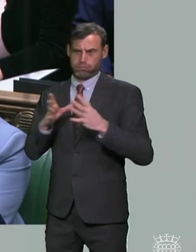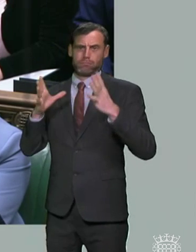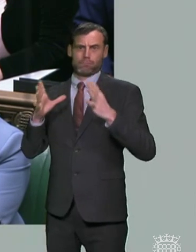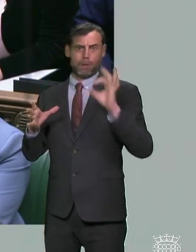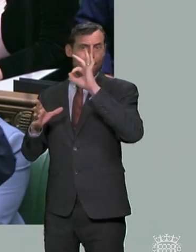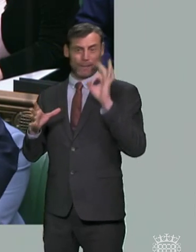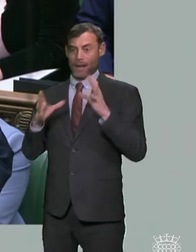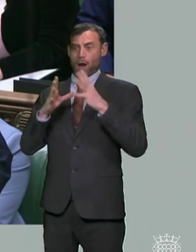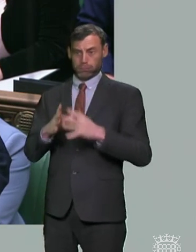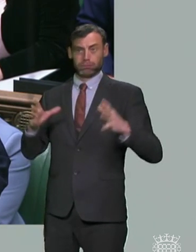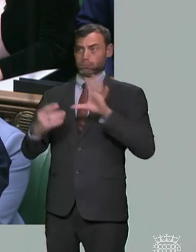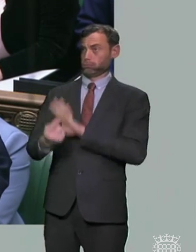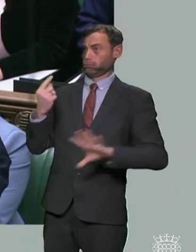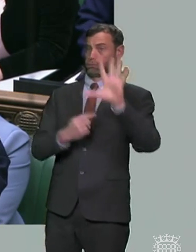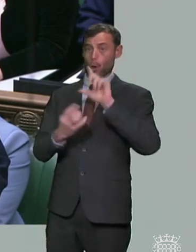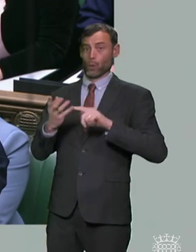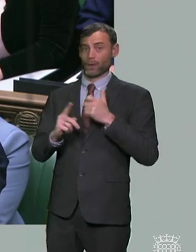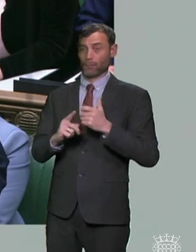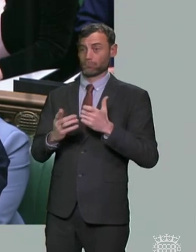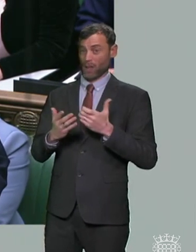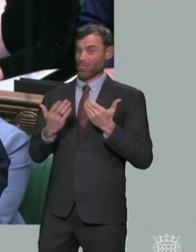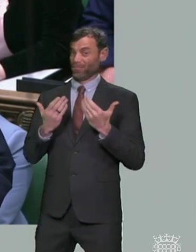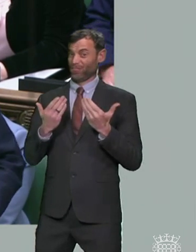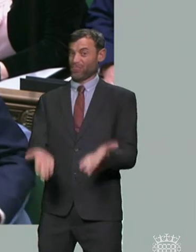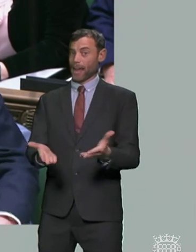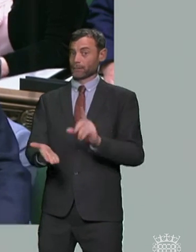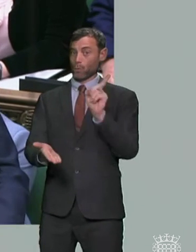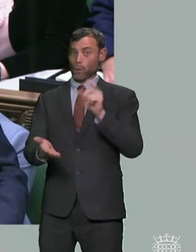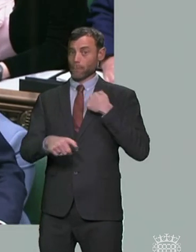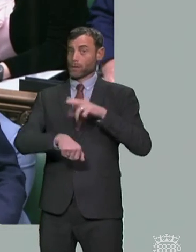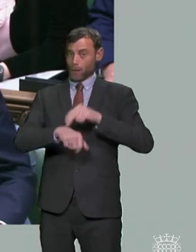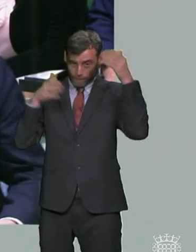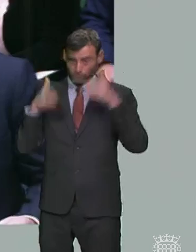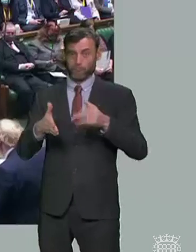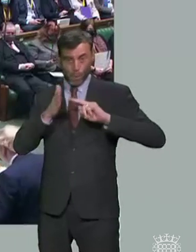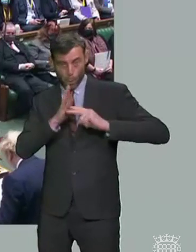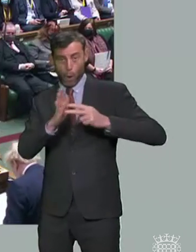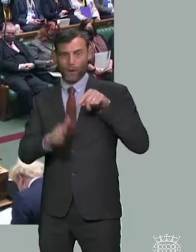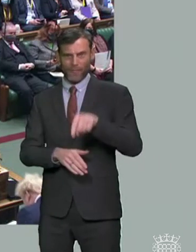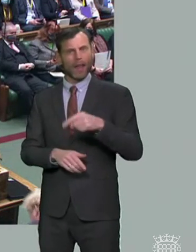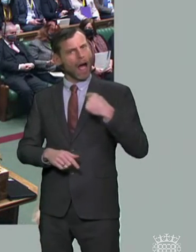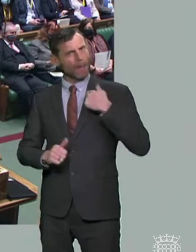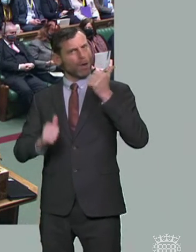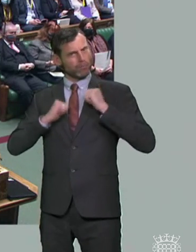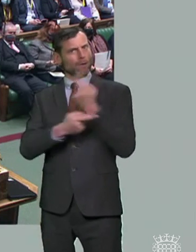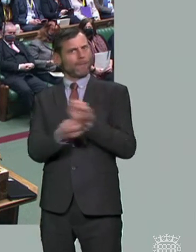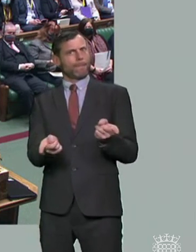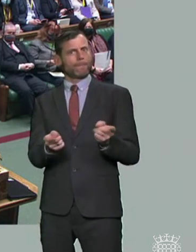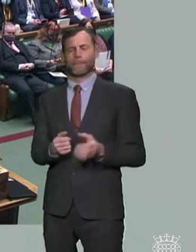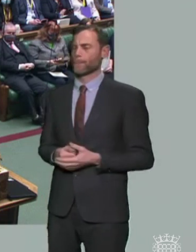That is what my staff have been working on in Downing Street, and I am proud of them.